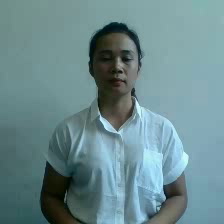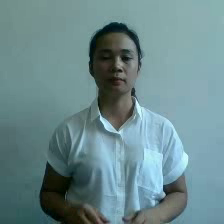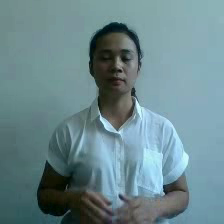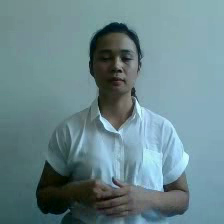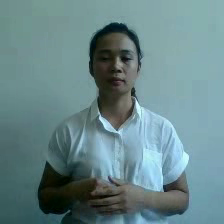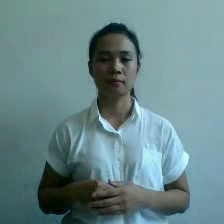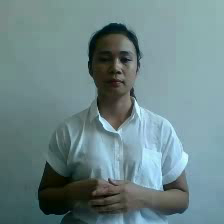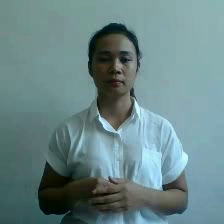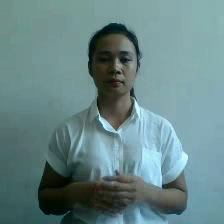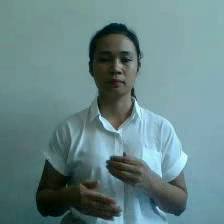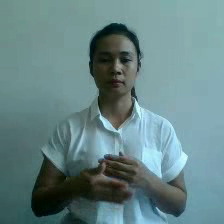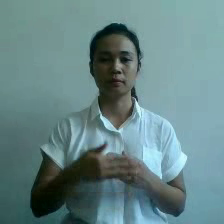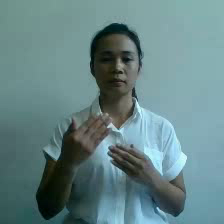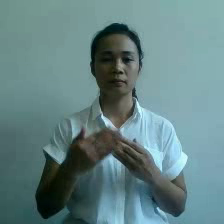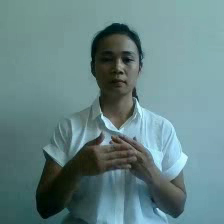Dễ